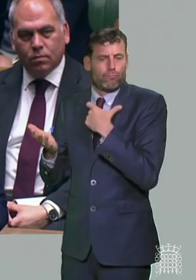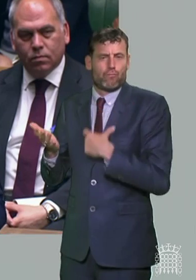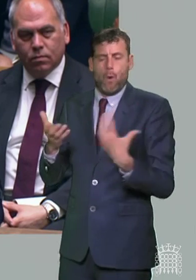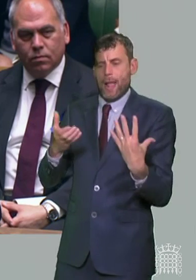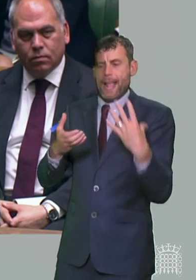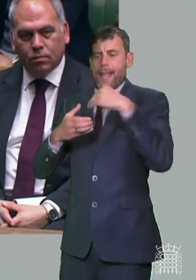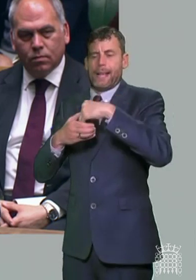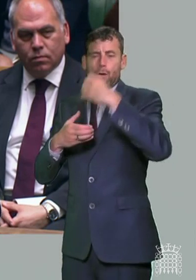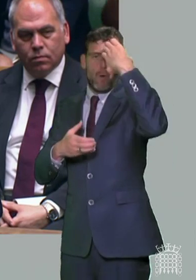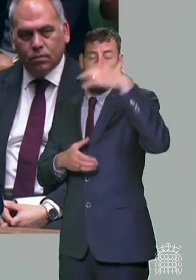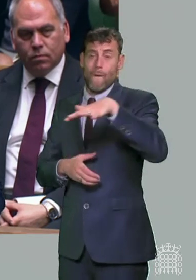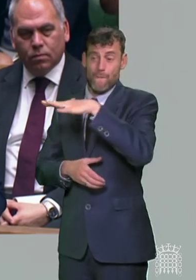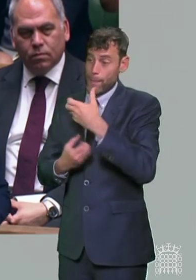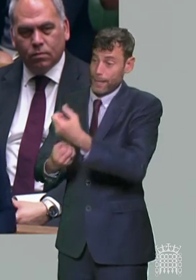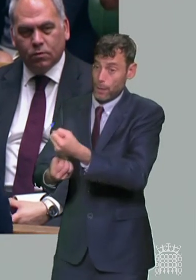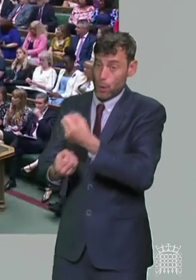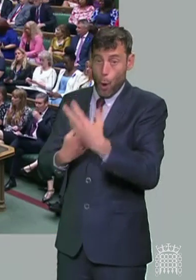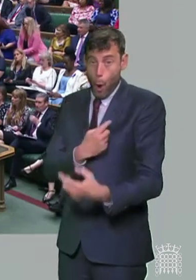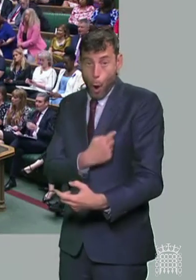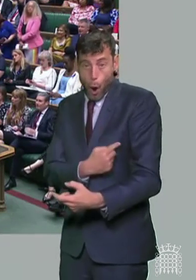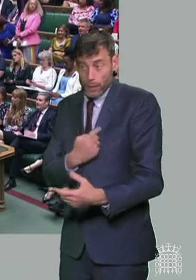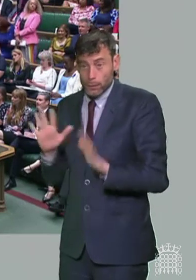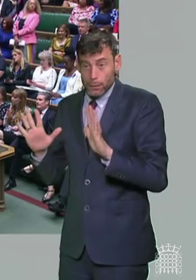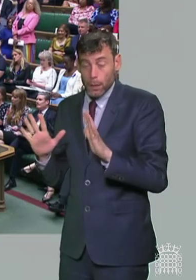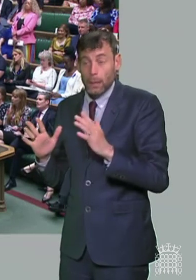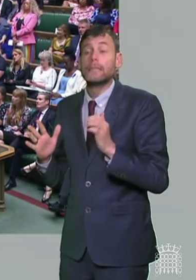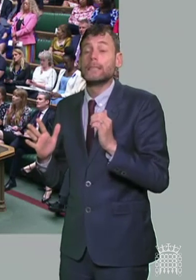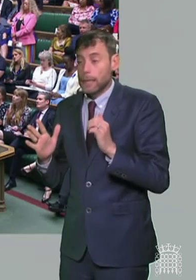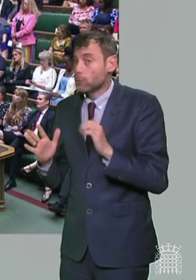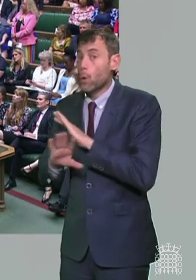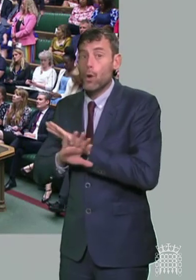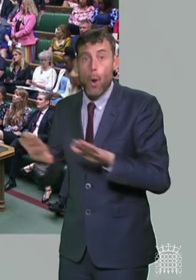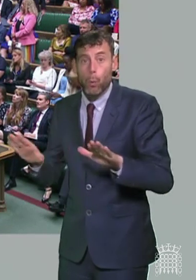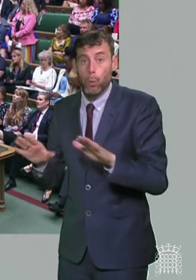Be honest, Prime Minister—yes or no?